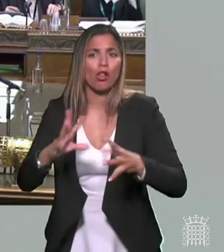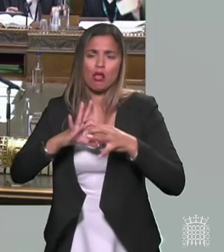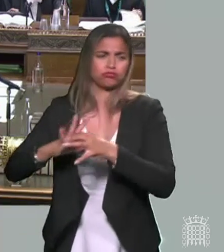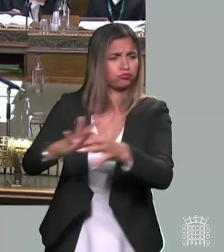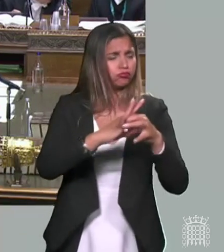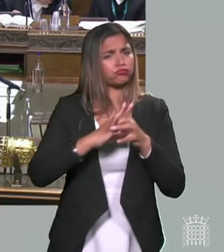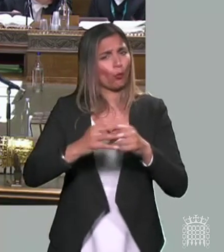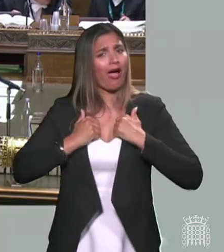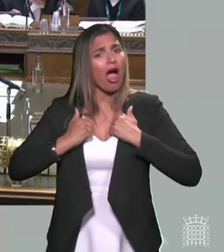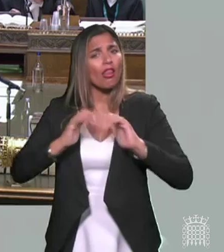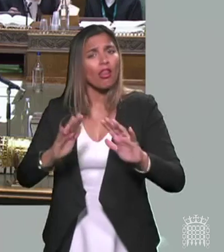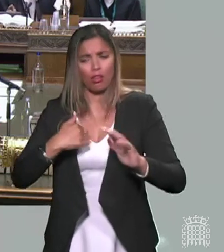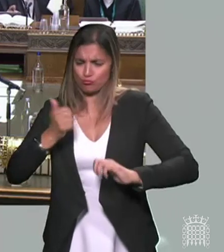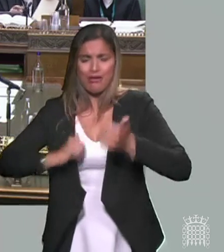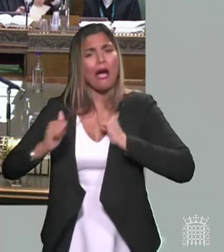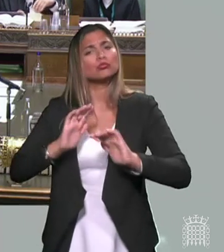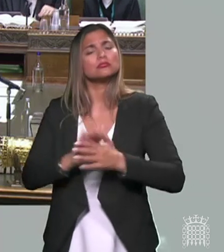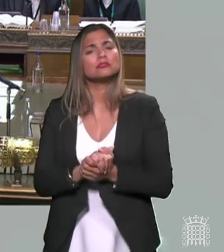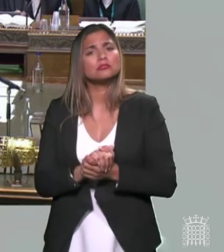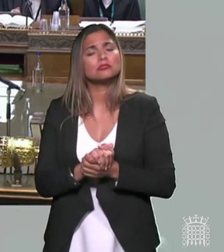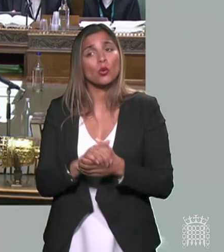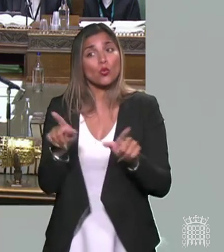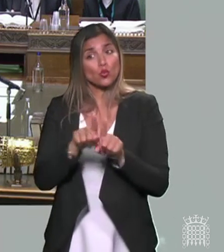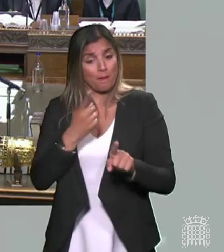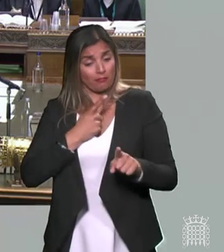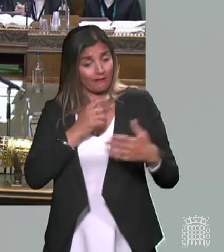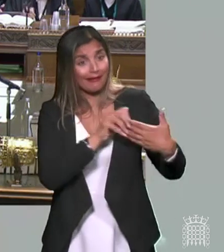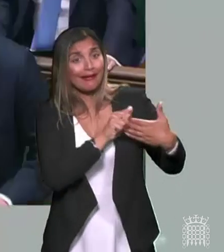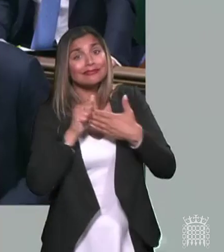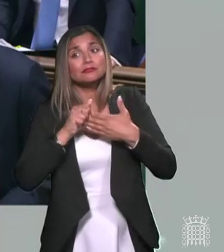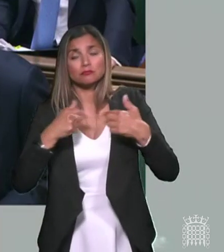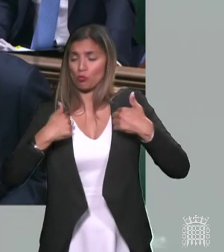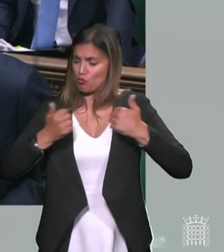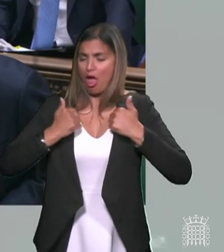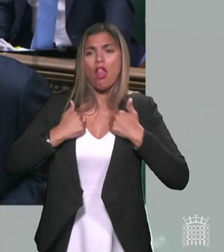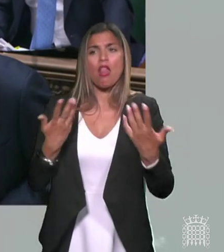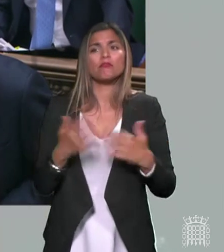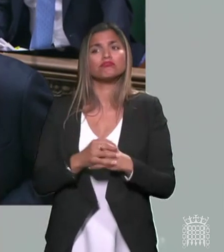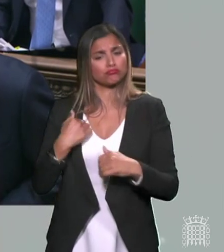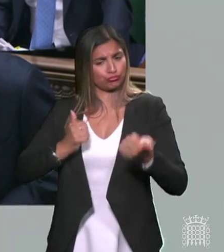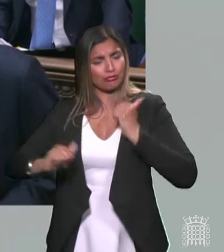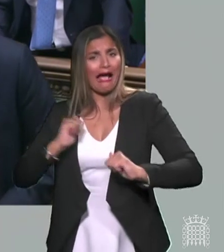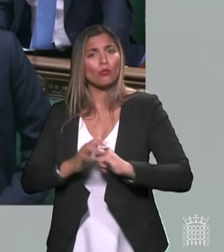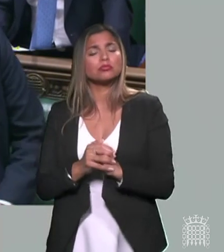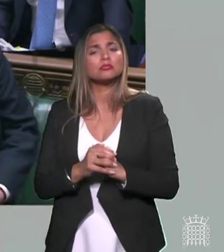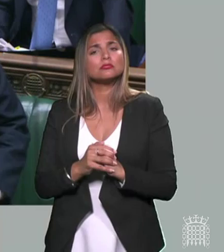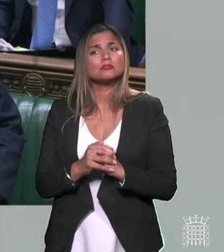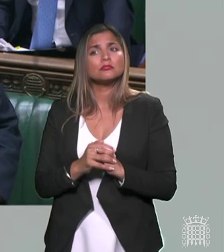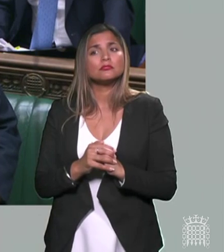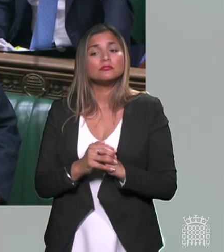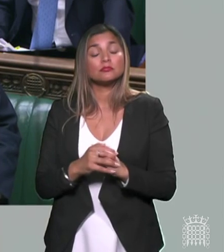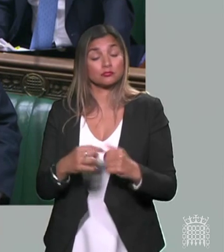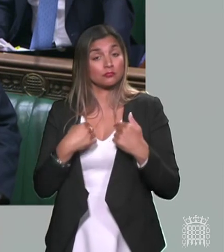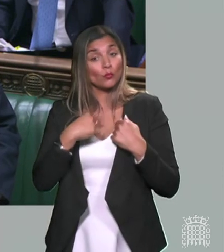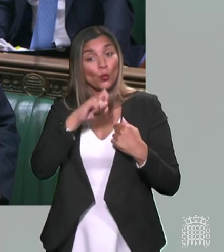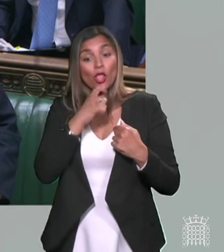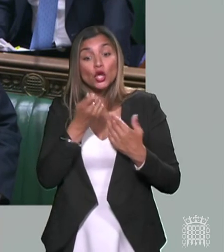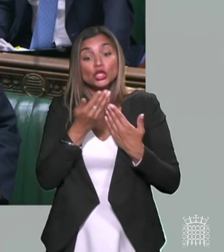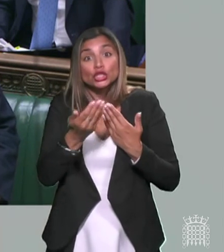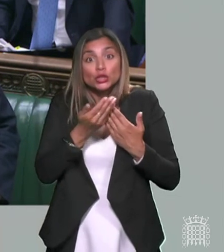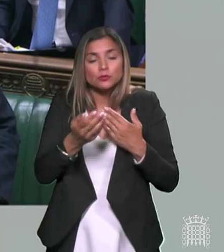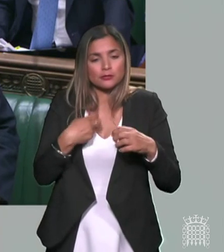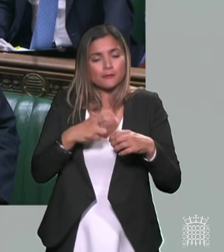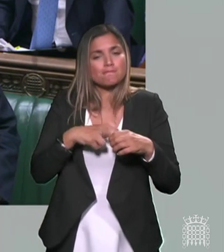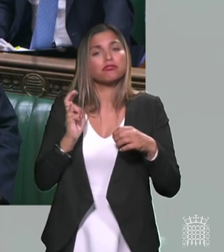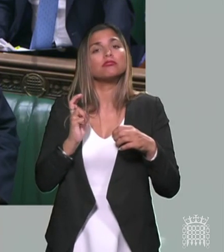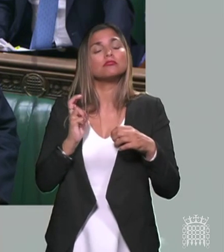I am also proud of the leadership that I have given.